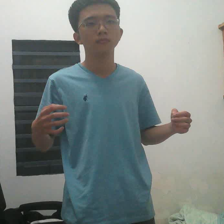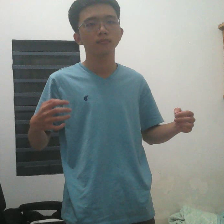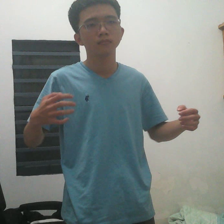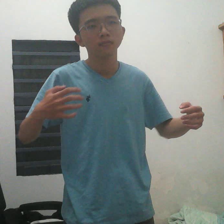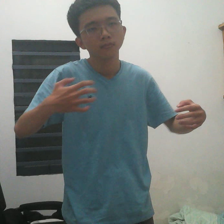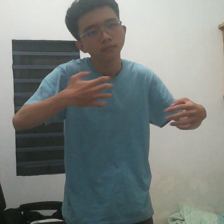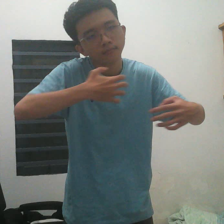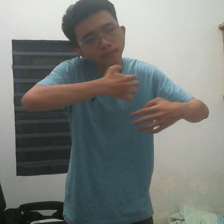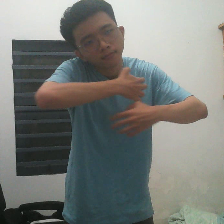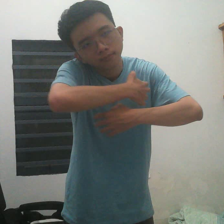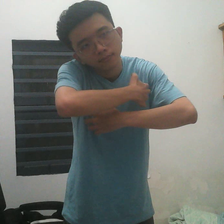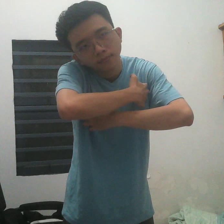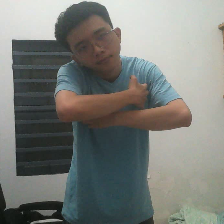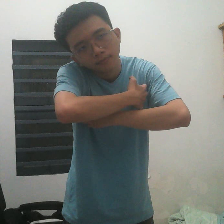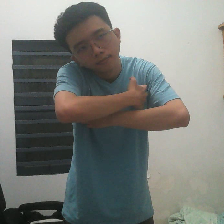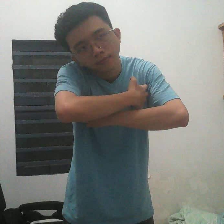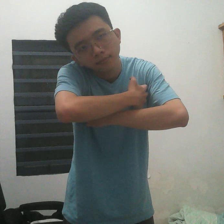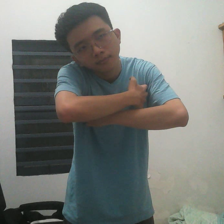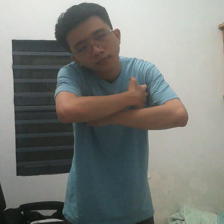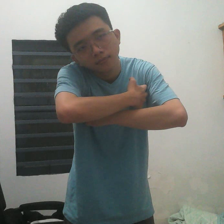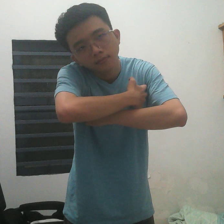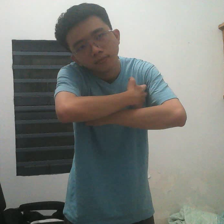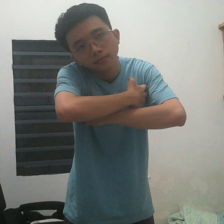om